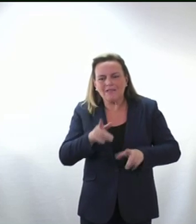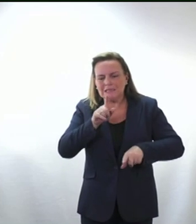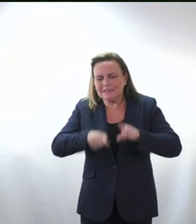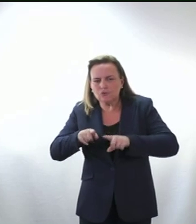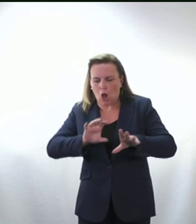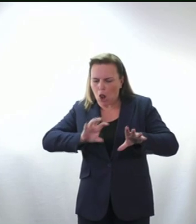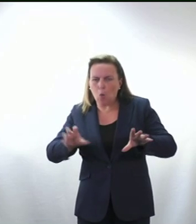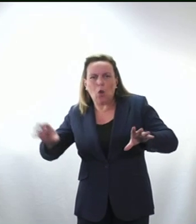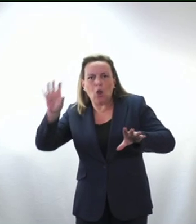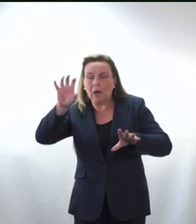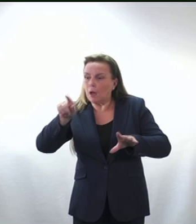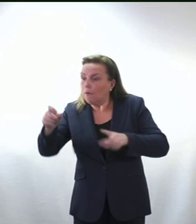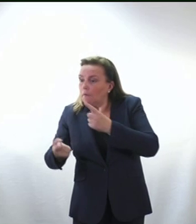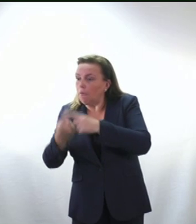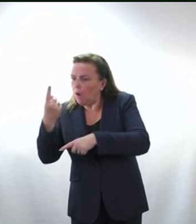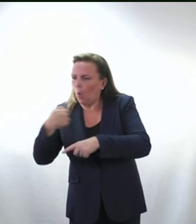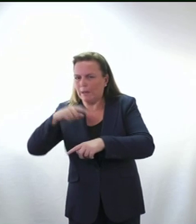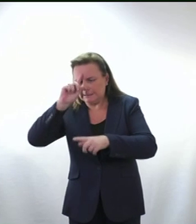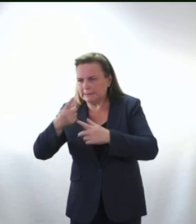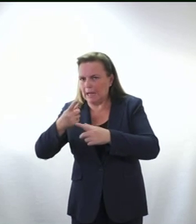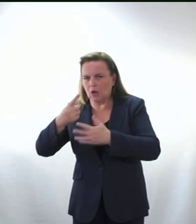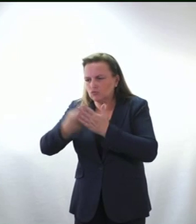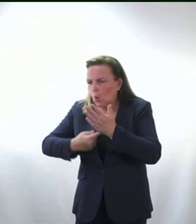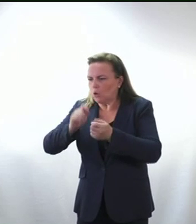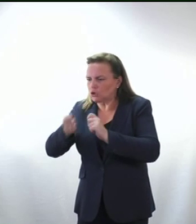I have just given the figures for the north-east and the north-west.